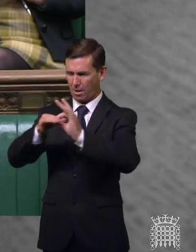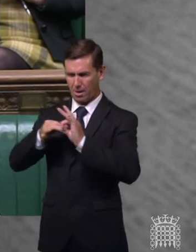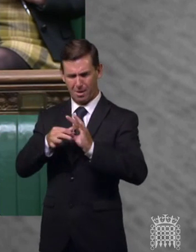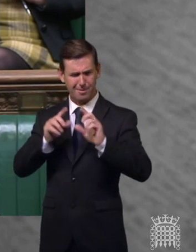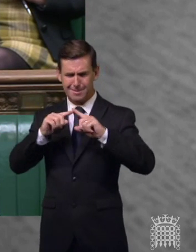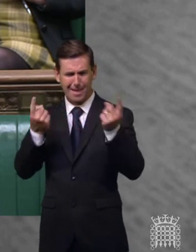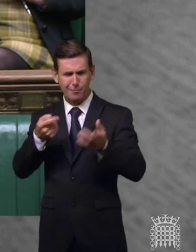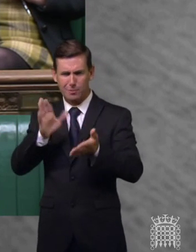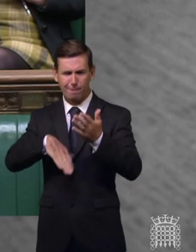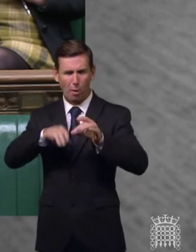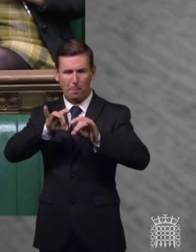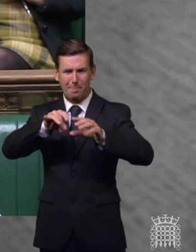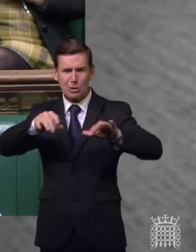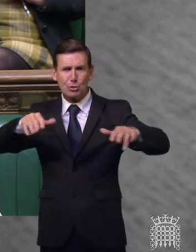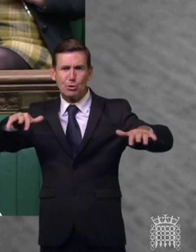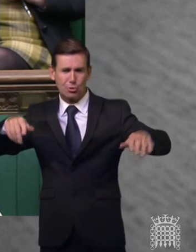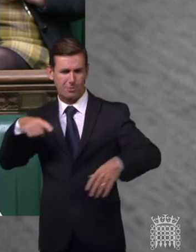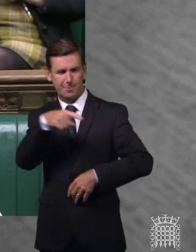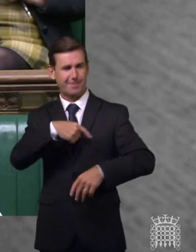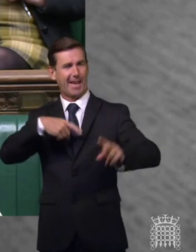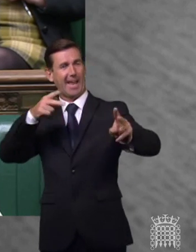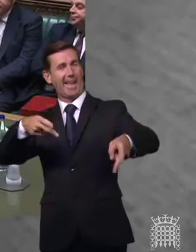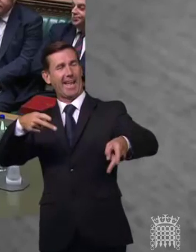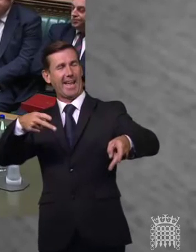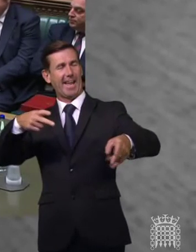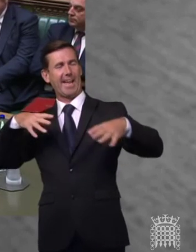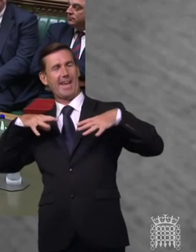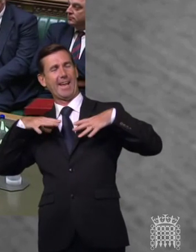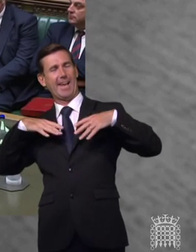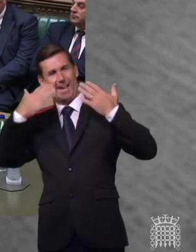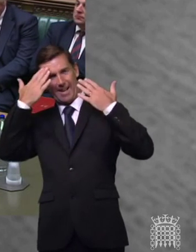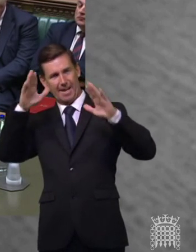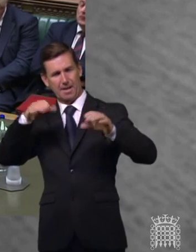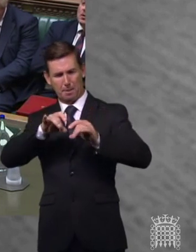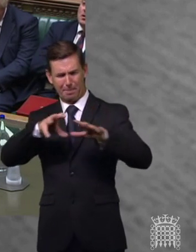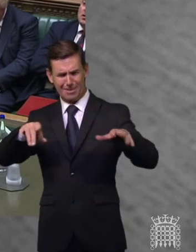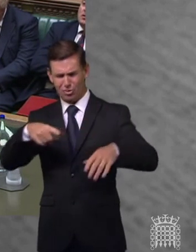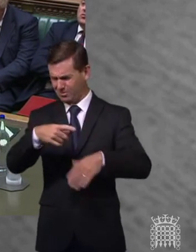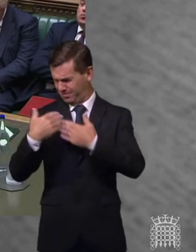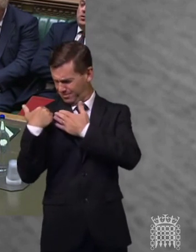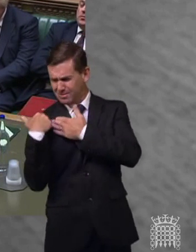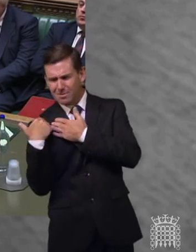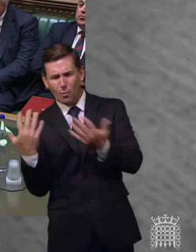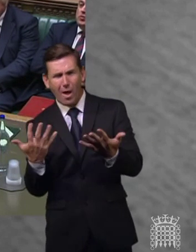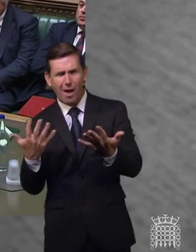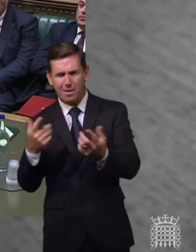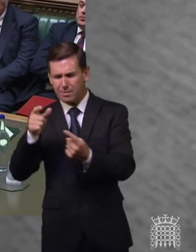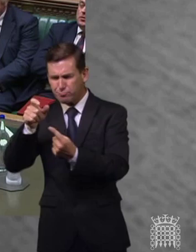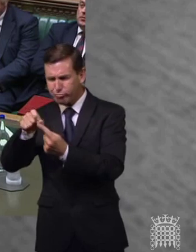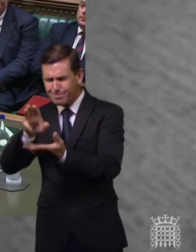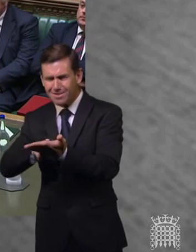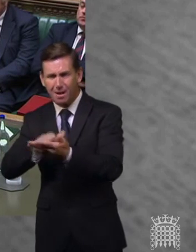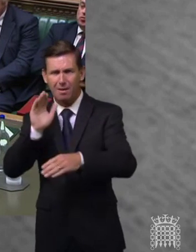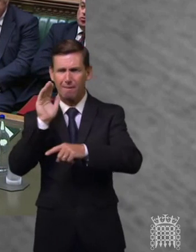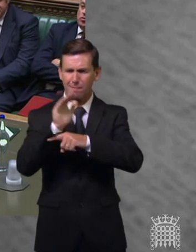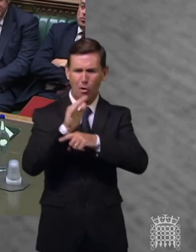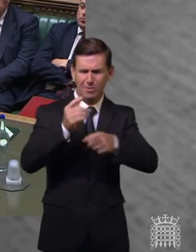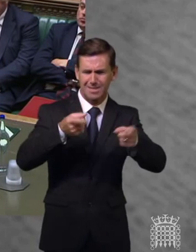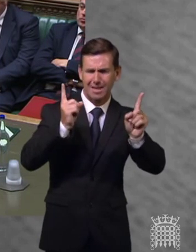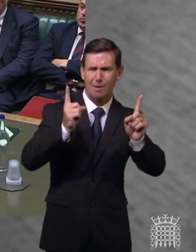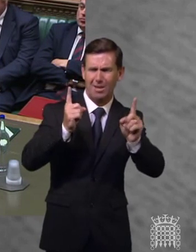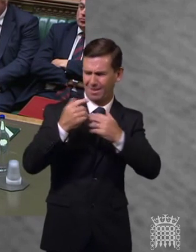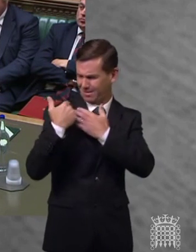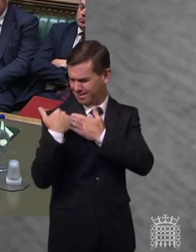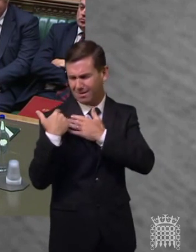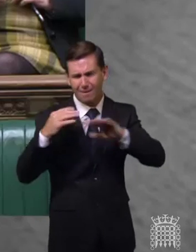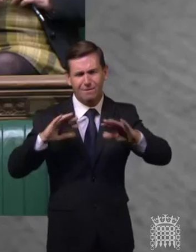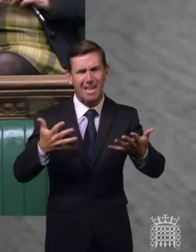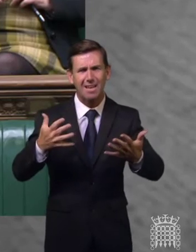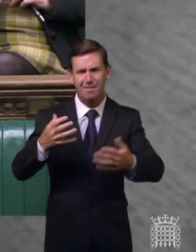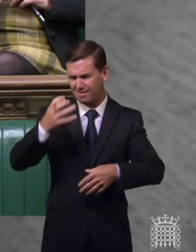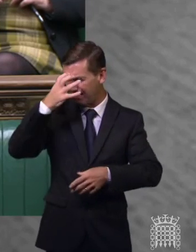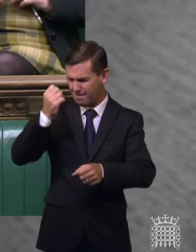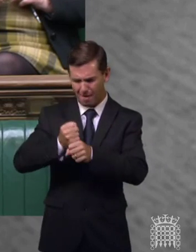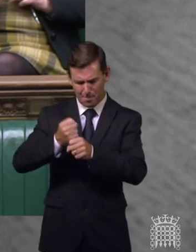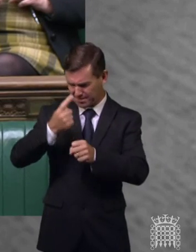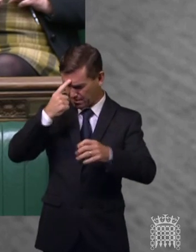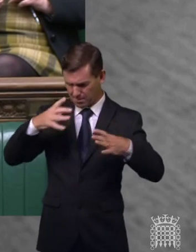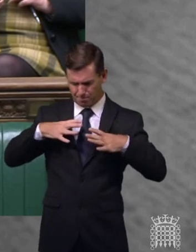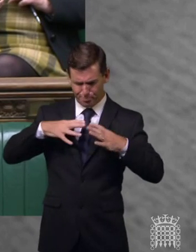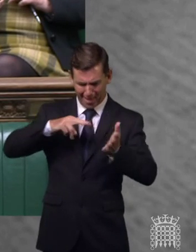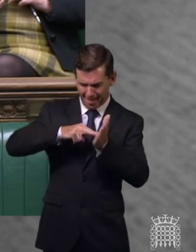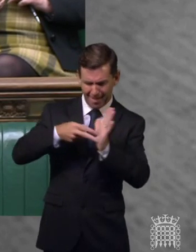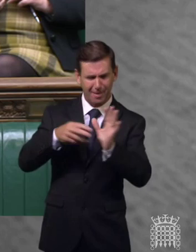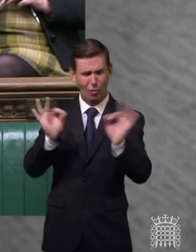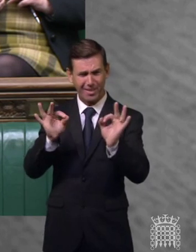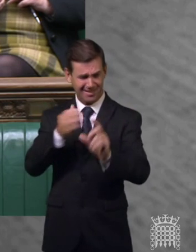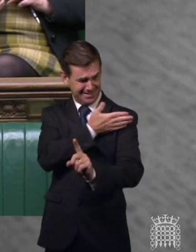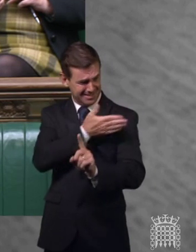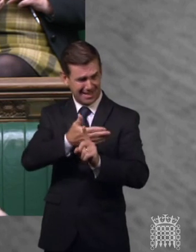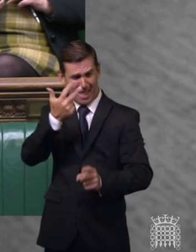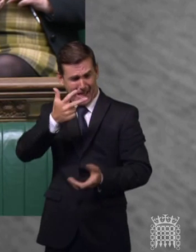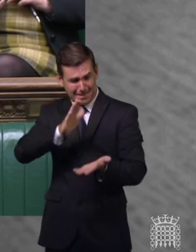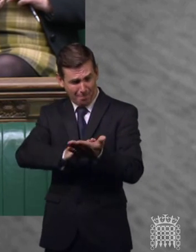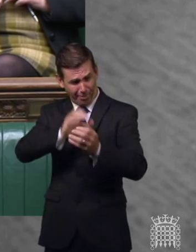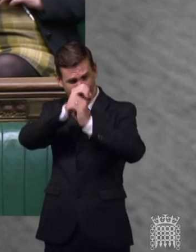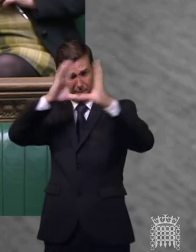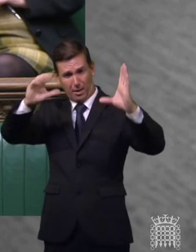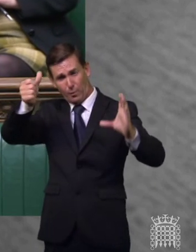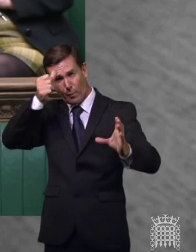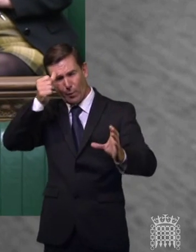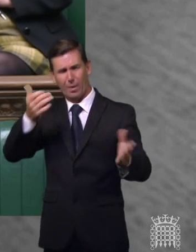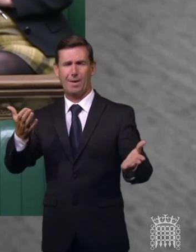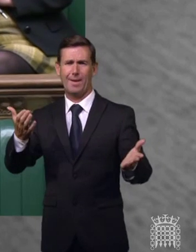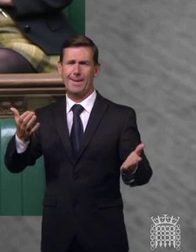This was a dereliction of duty by the Prime Minister and the Foreign Secretary, and a Government totally unprepared for the scenario that they had 18 months to prepare for.